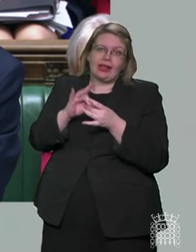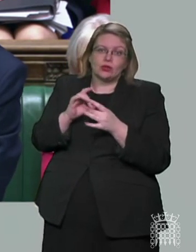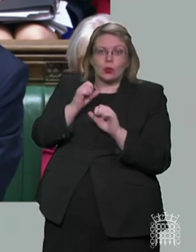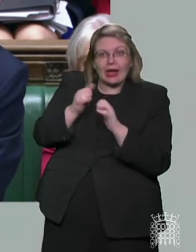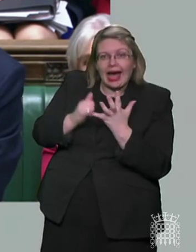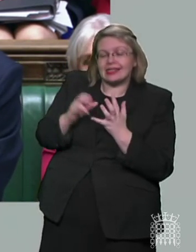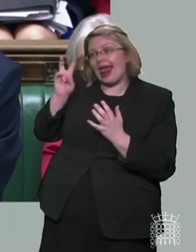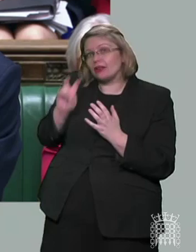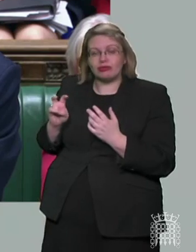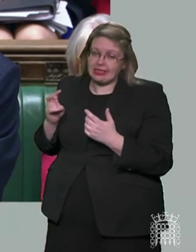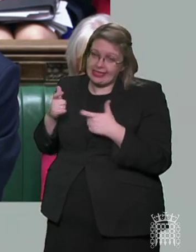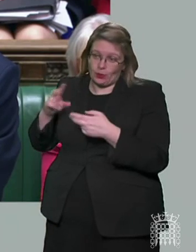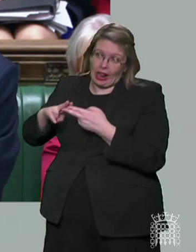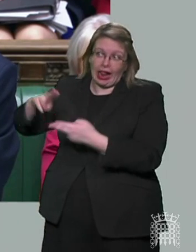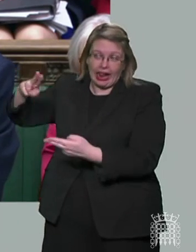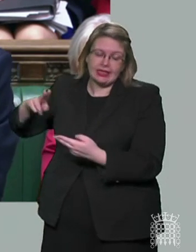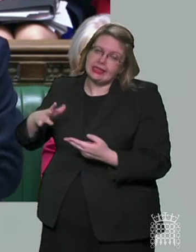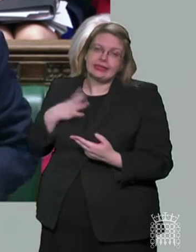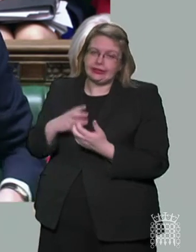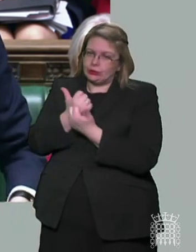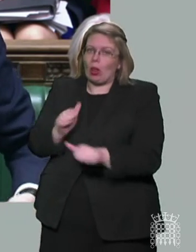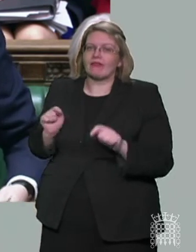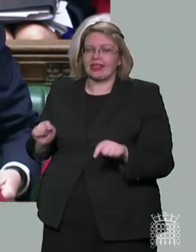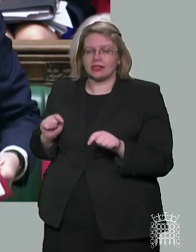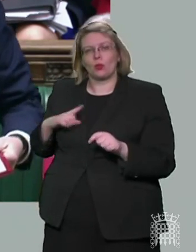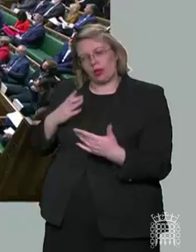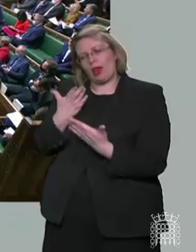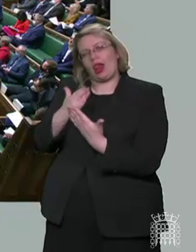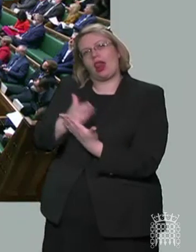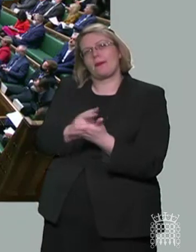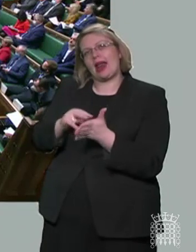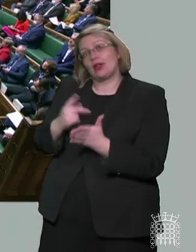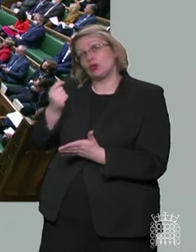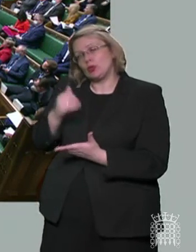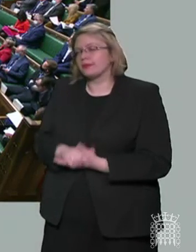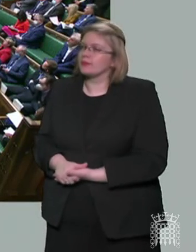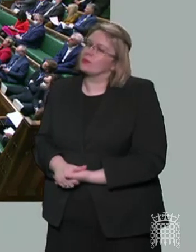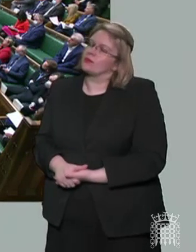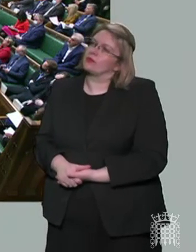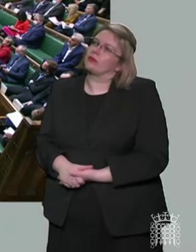We need a pan-UK solution, and that is what we are going to be setting out.